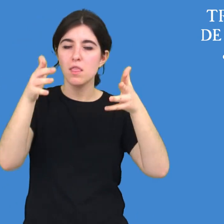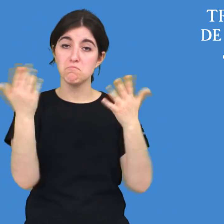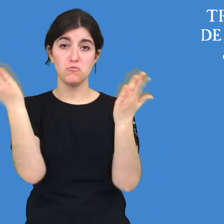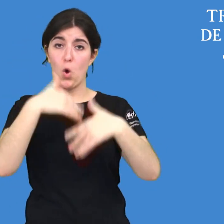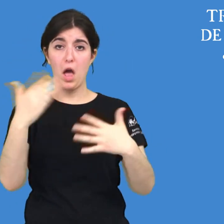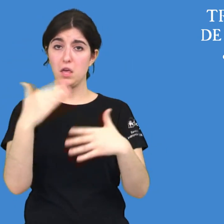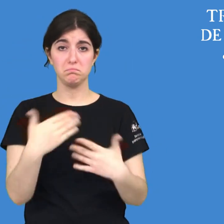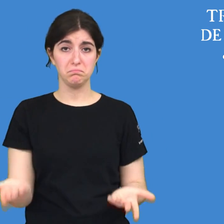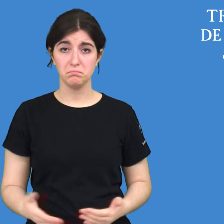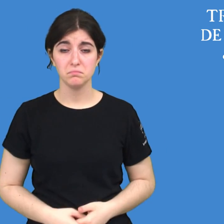haber no